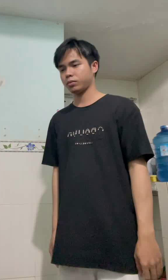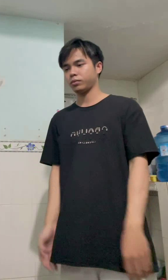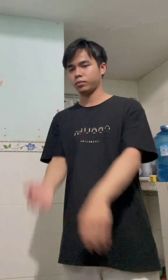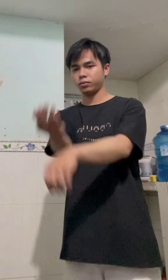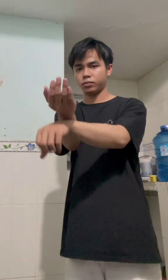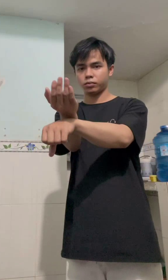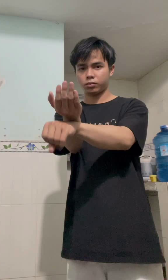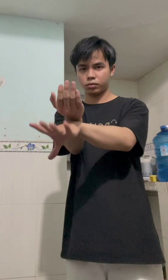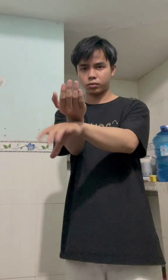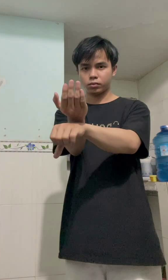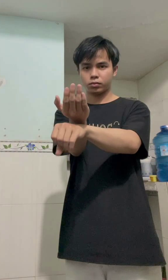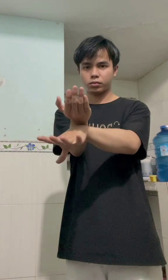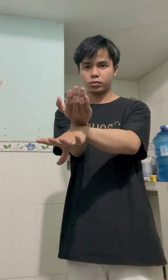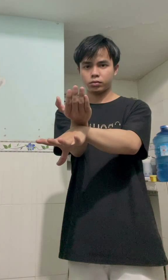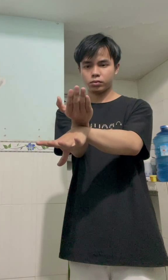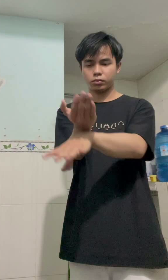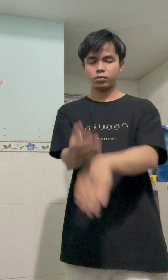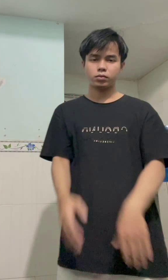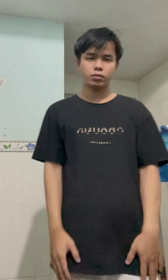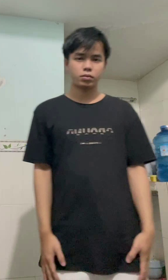ca phe